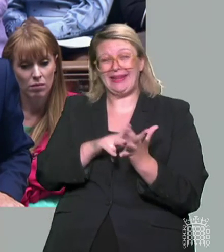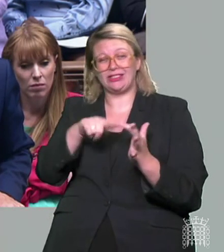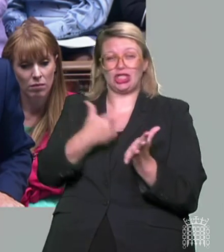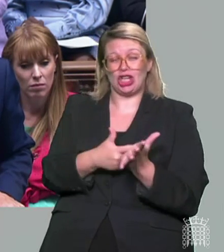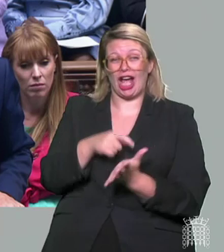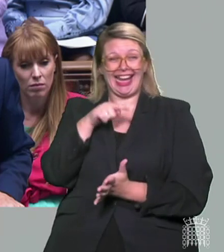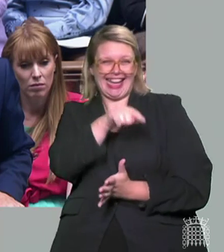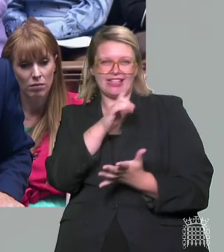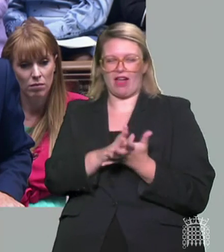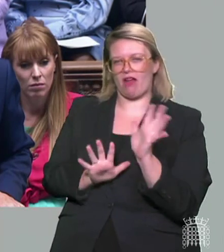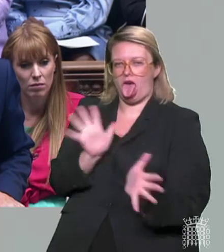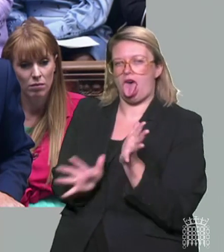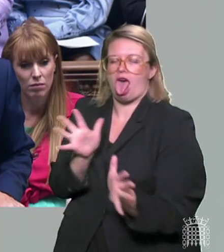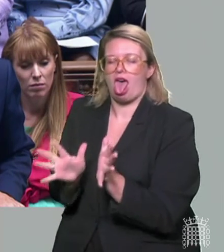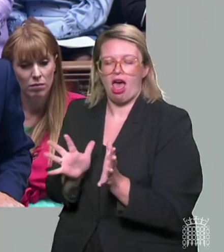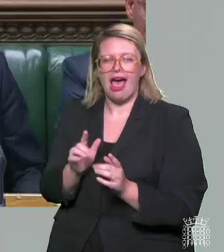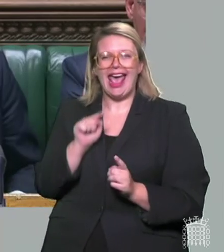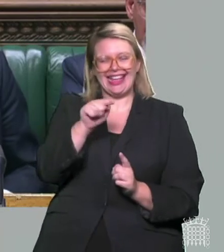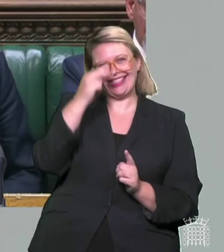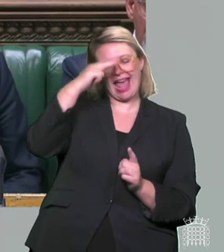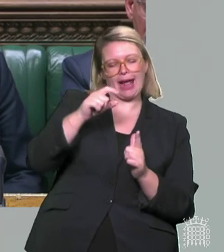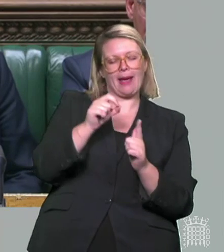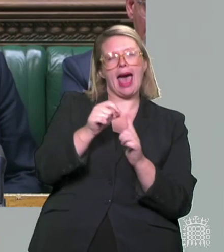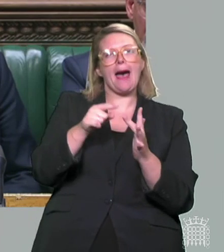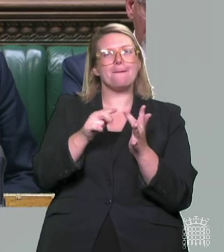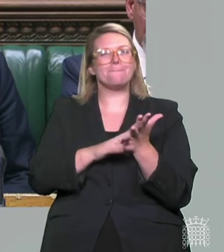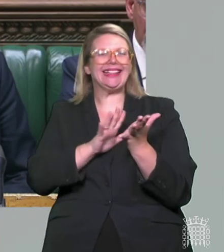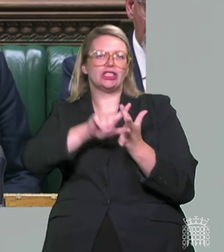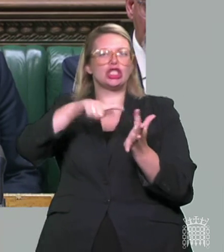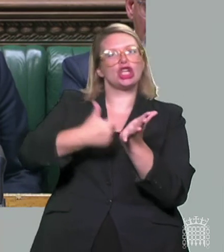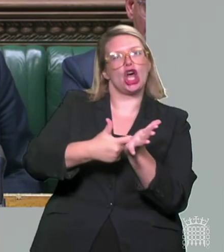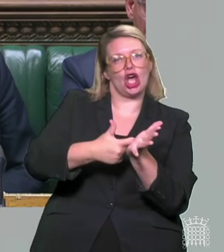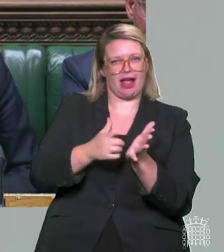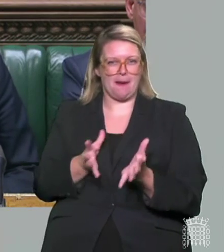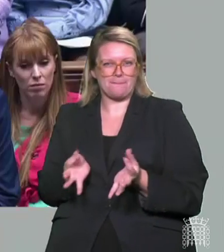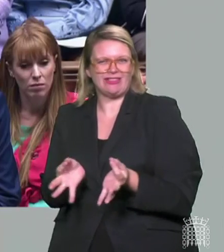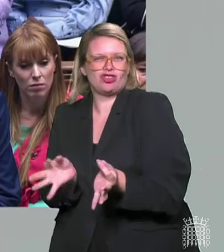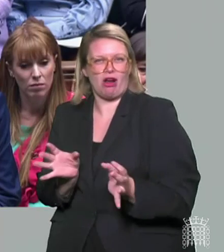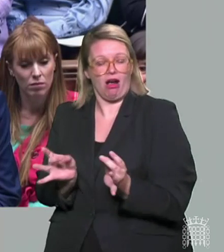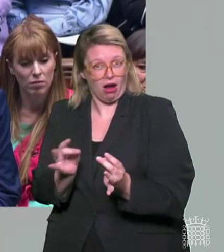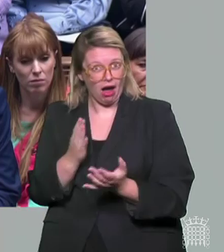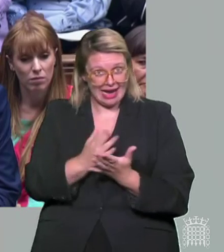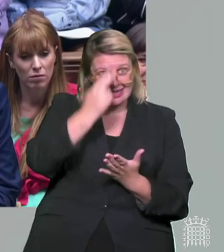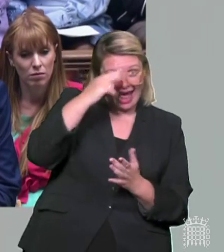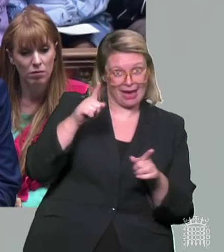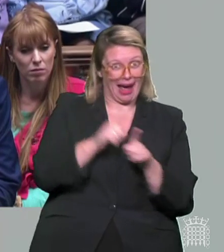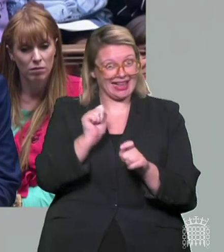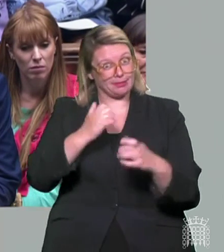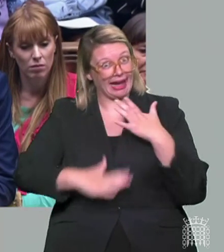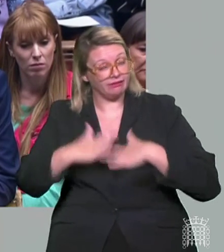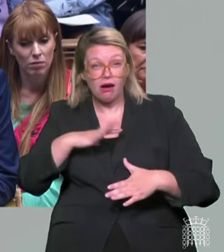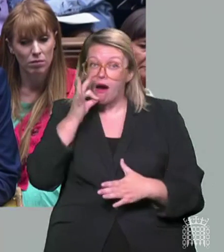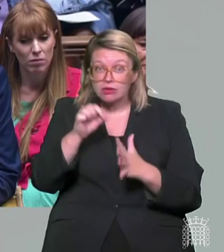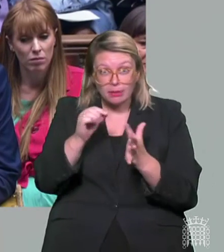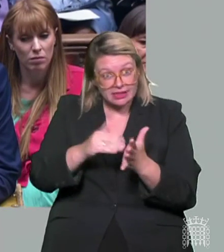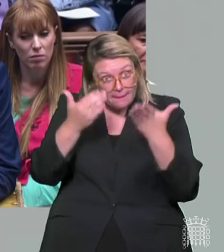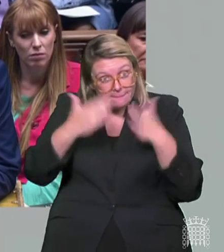Pincher by name, pincher by nature.” Has the Prime Minister ever said words to that effect?